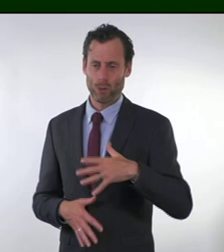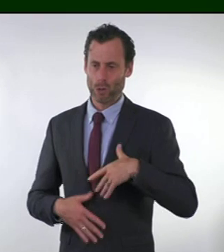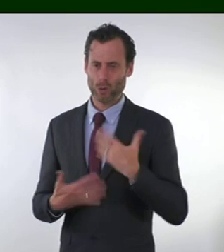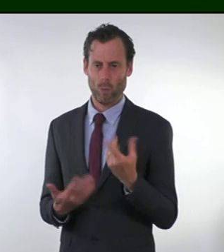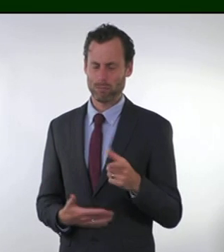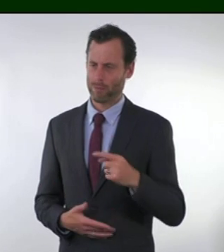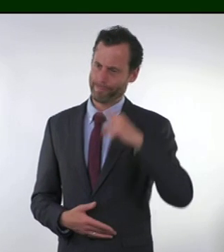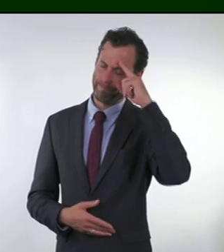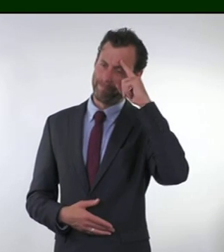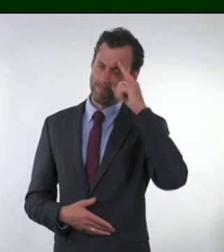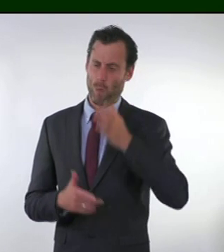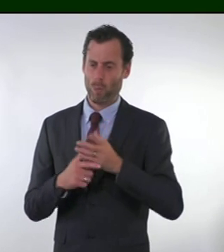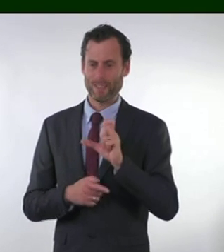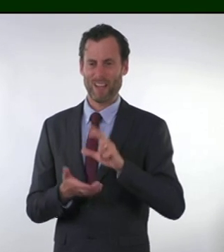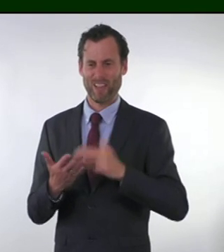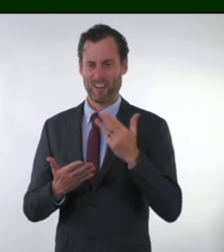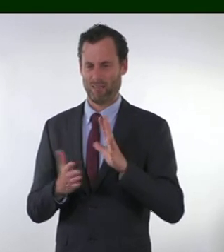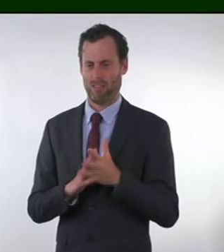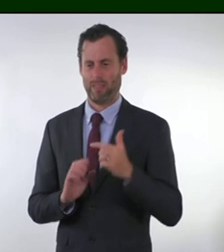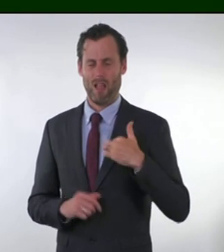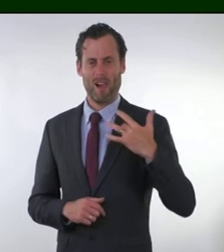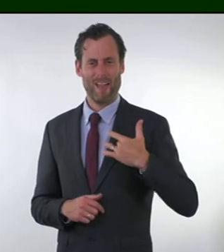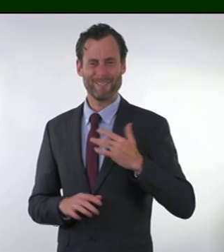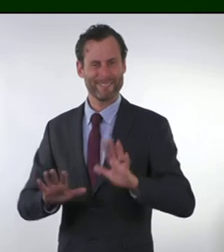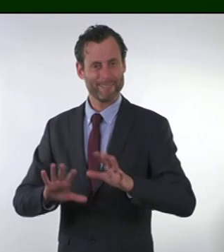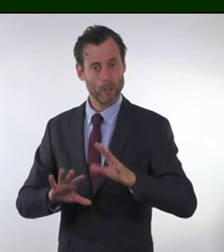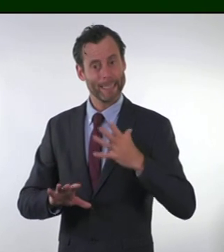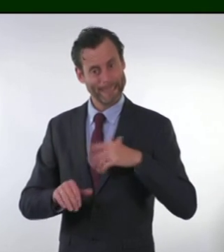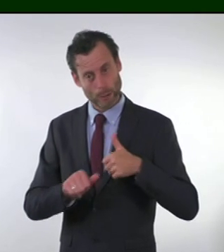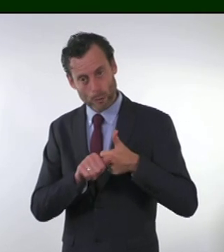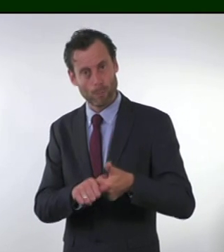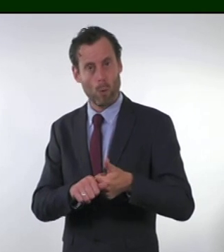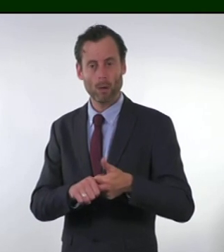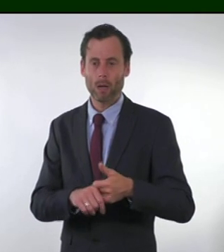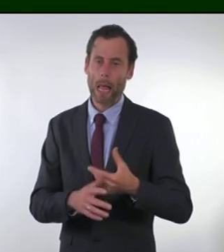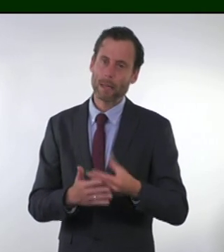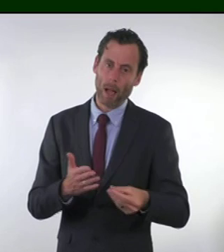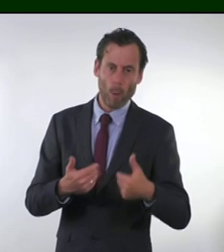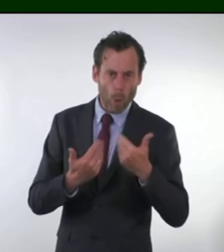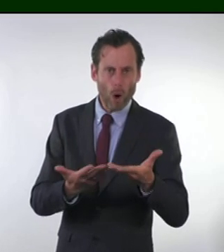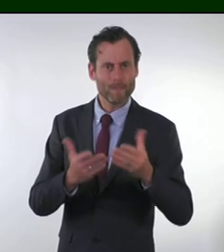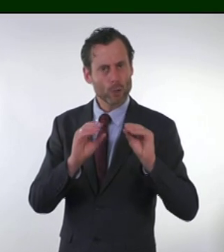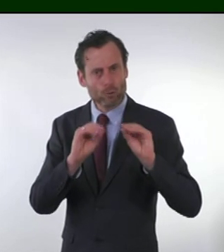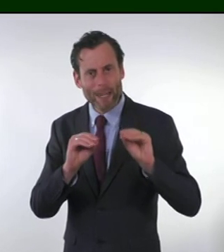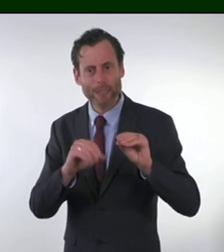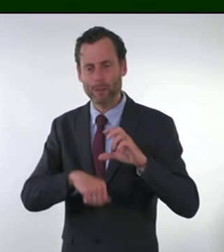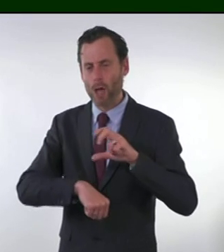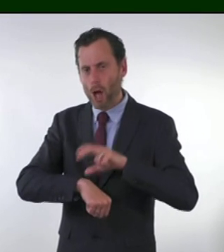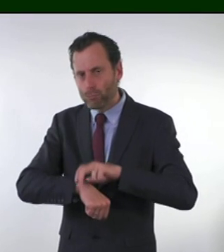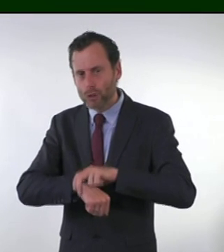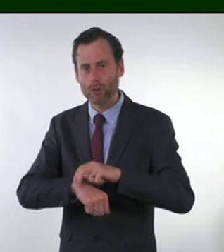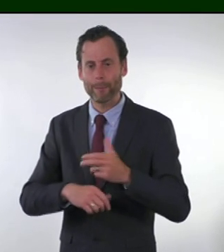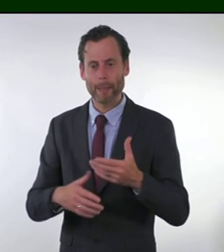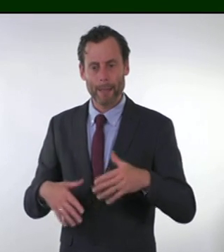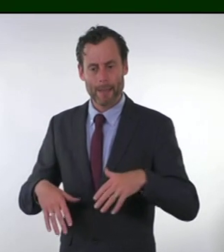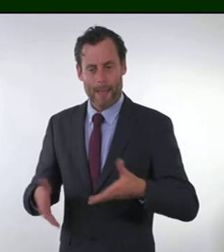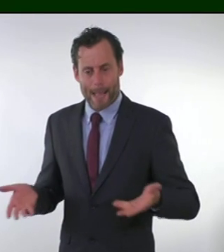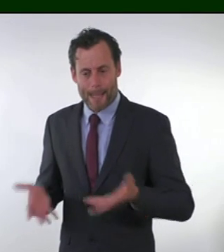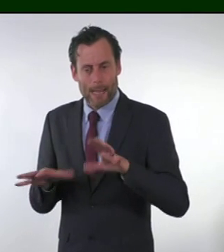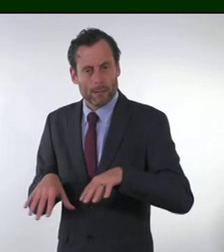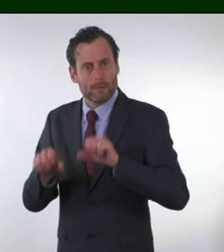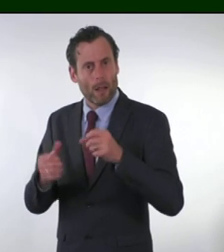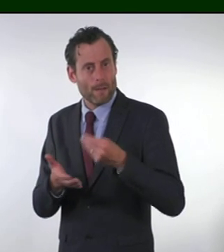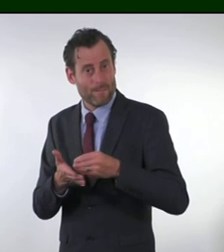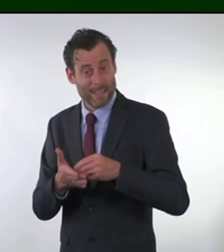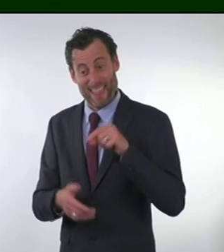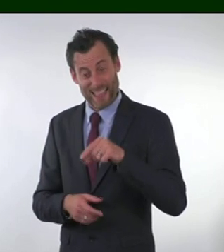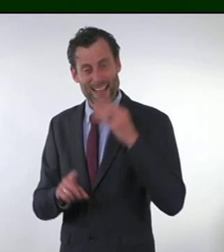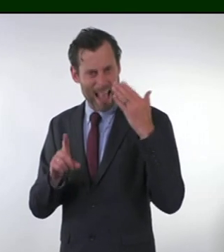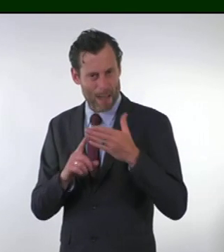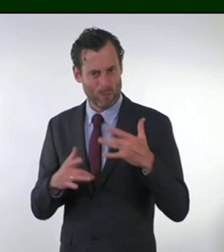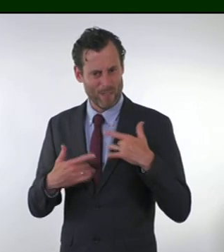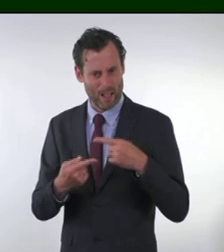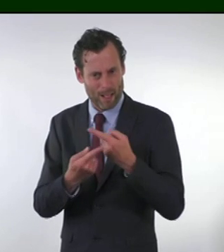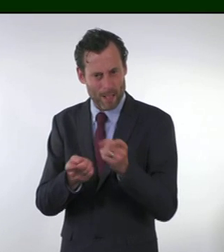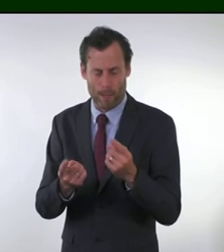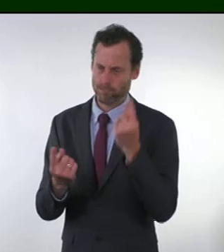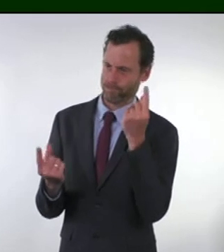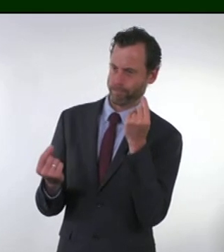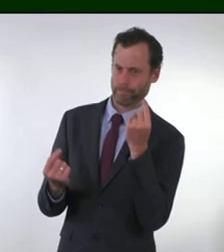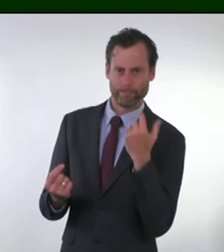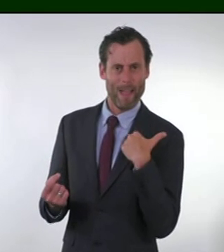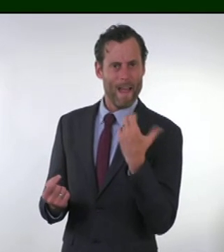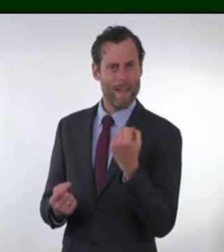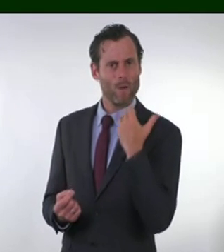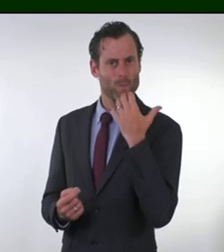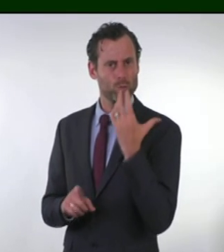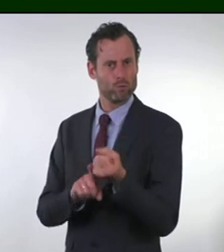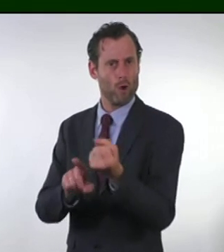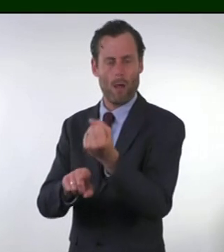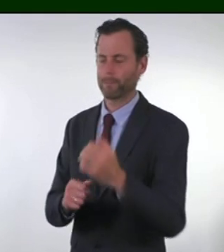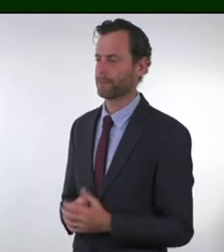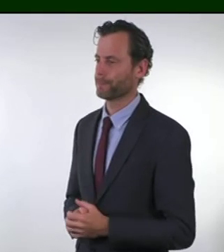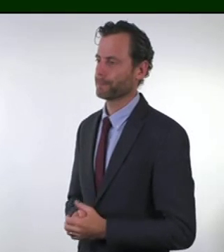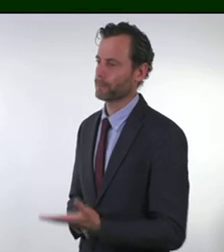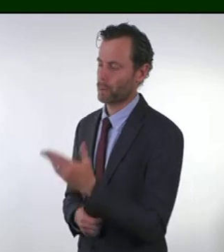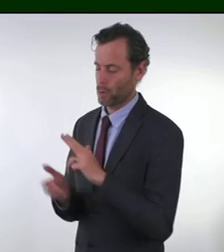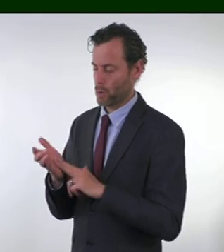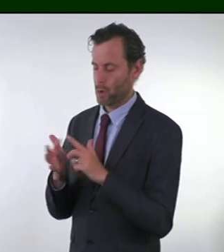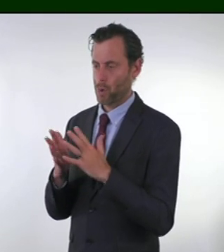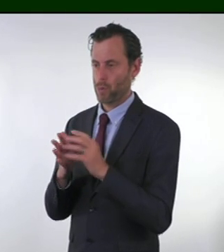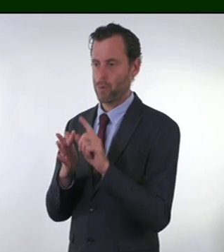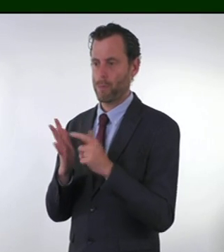That is why, as he rightly identifies, we have put in place a suite of interventions, from traineeships to apprenticeships to the kick-start fund, all designed to help that generation to a better and a brighter future.